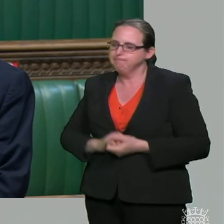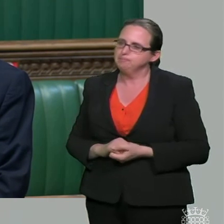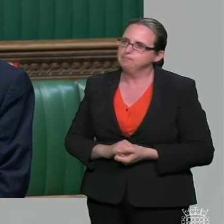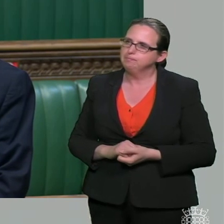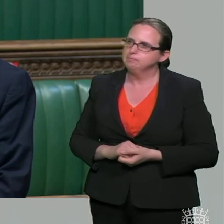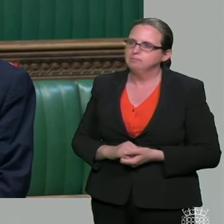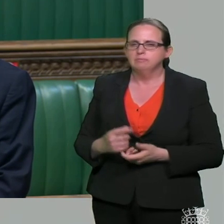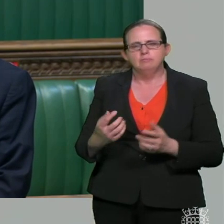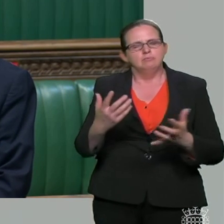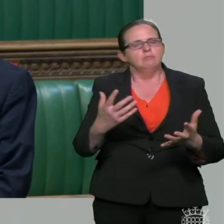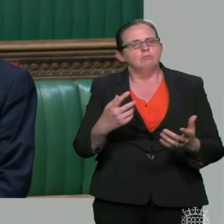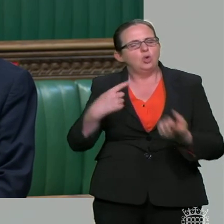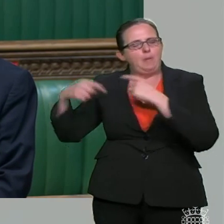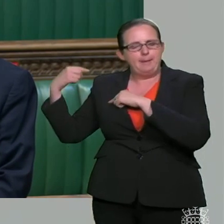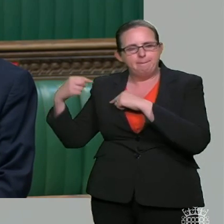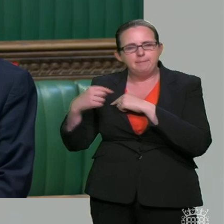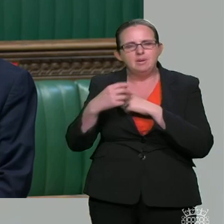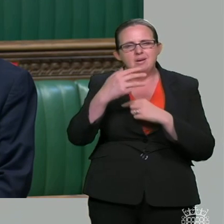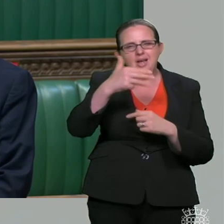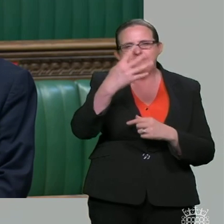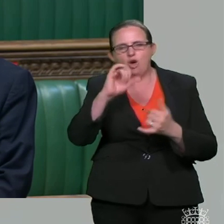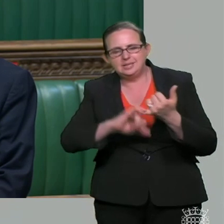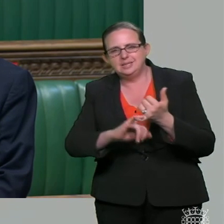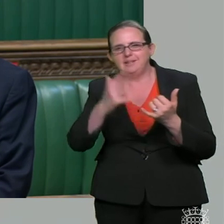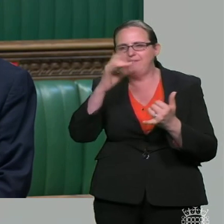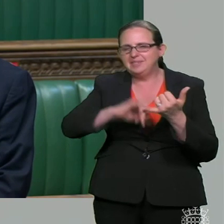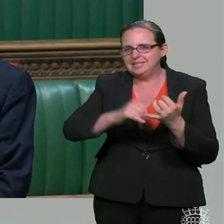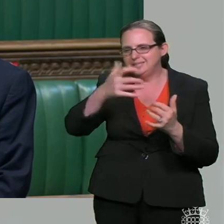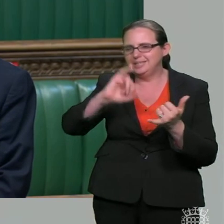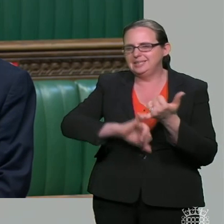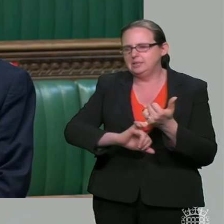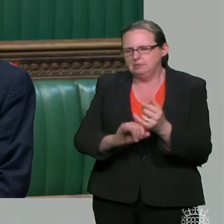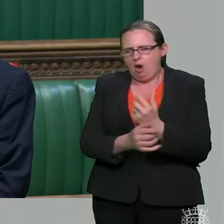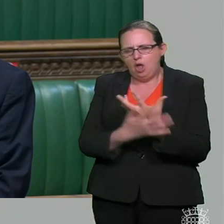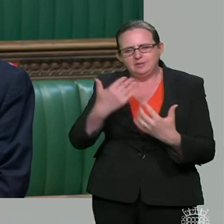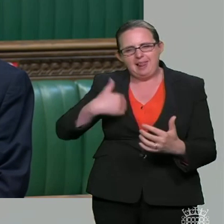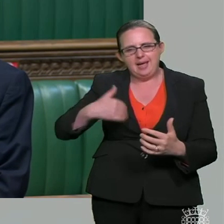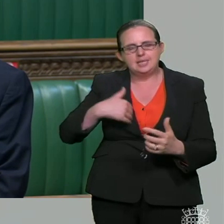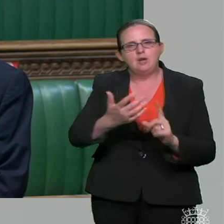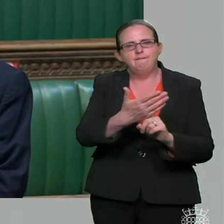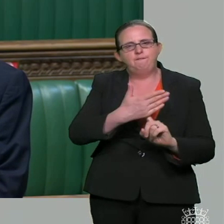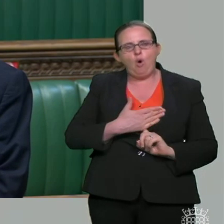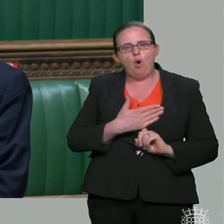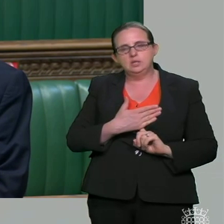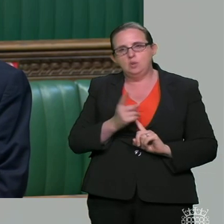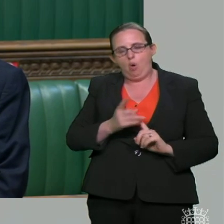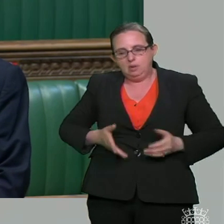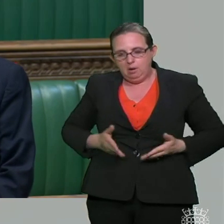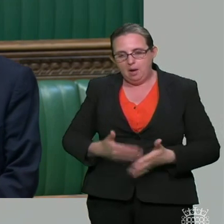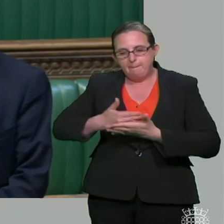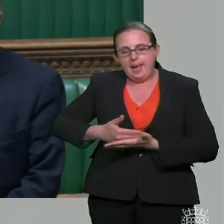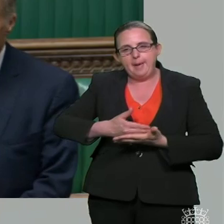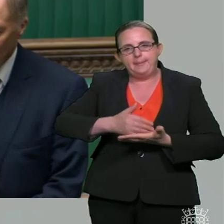By any standards that was cruel, and the hurt is still felt by those ladies today.